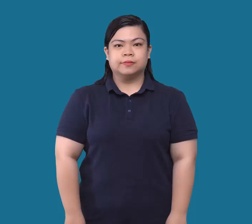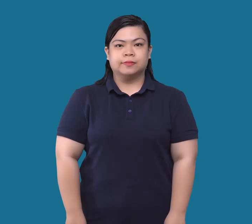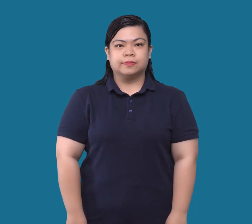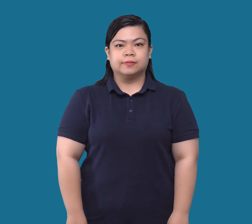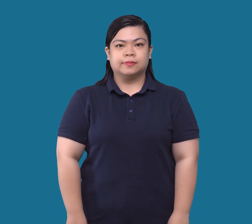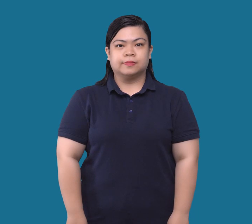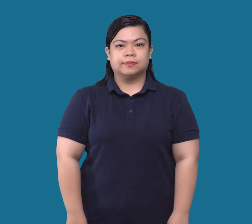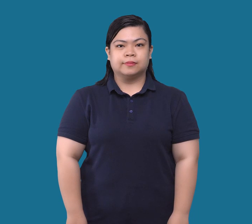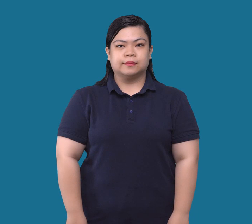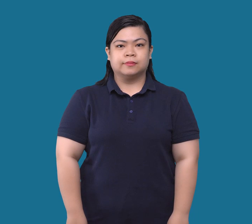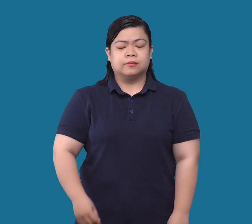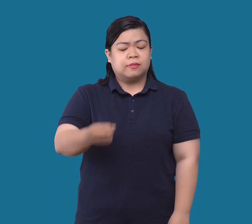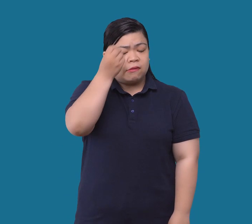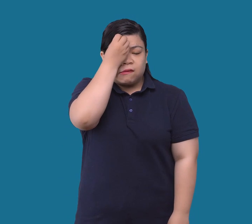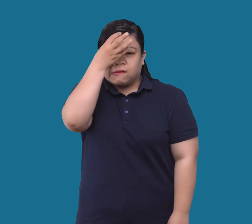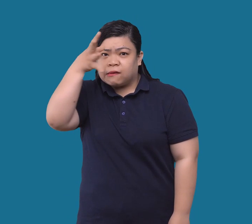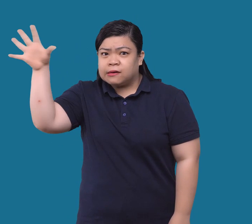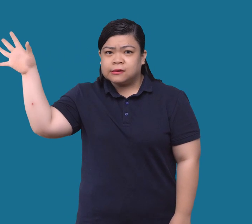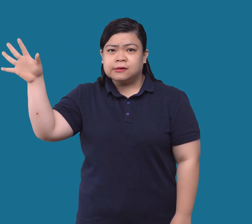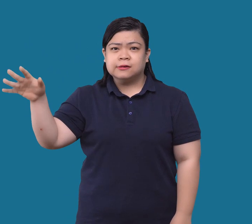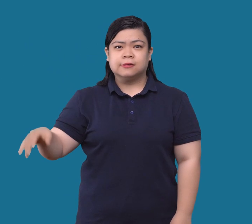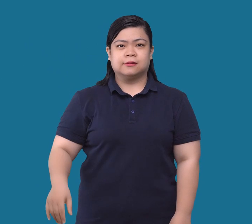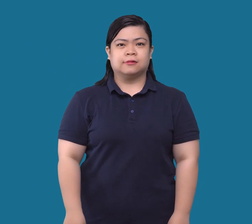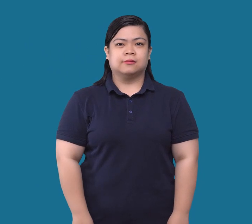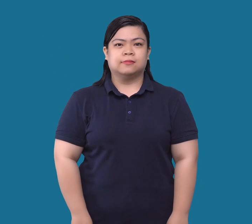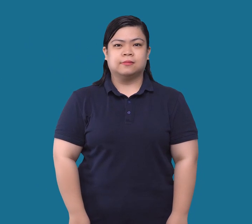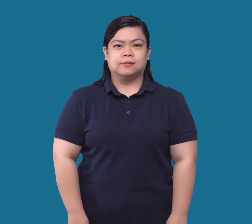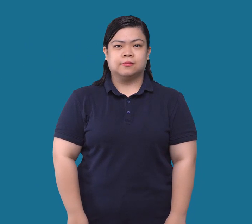thường xuyên